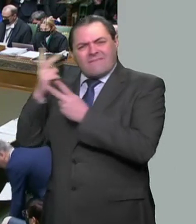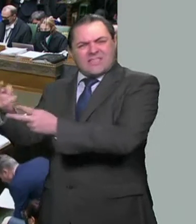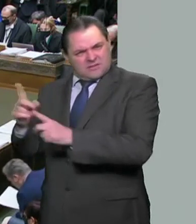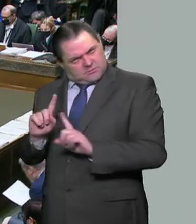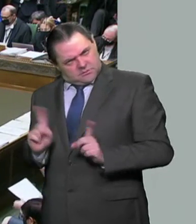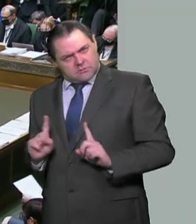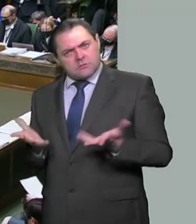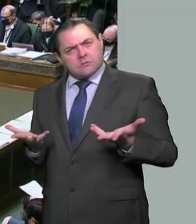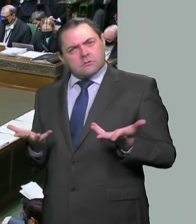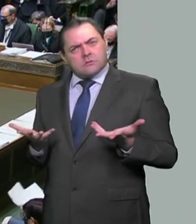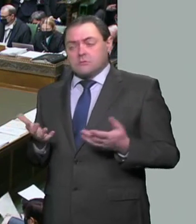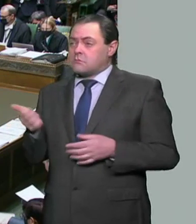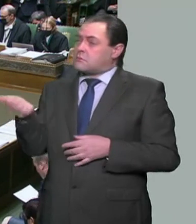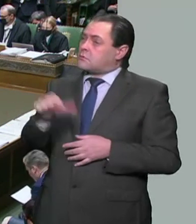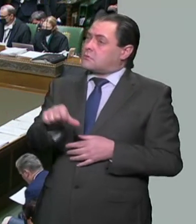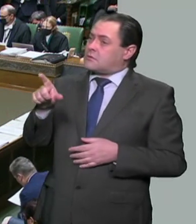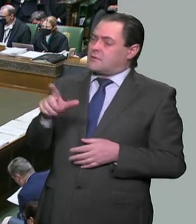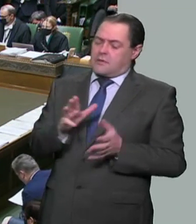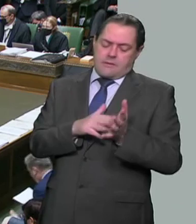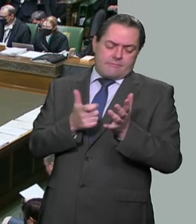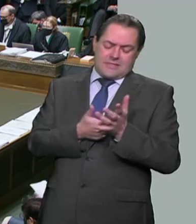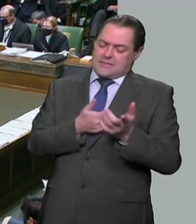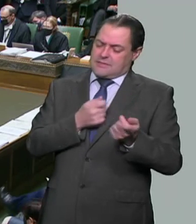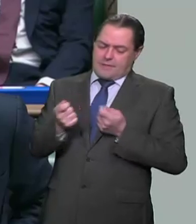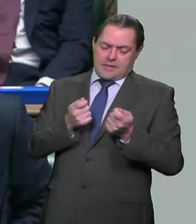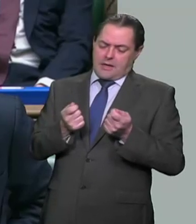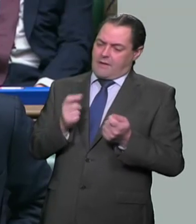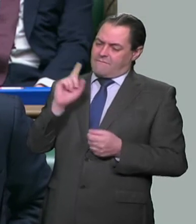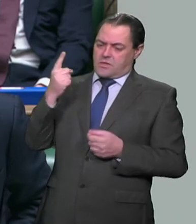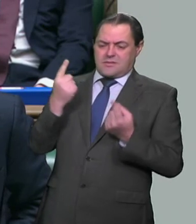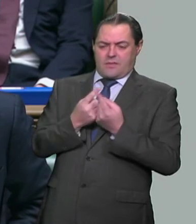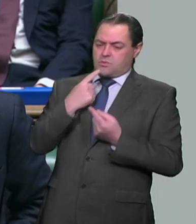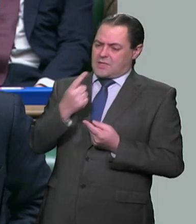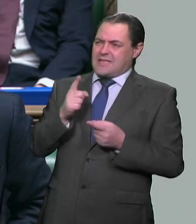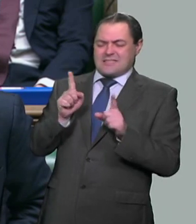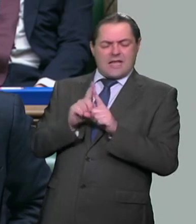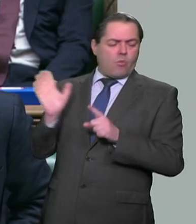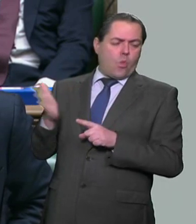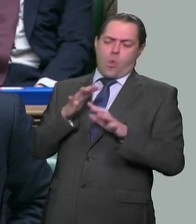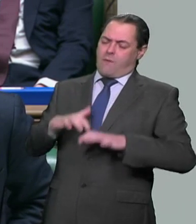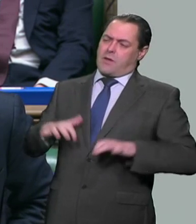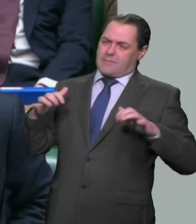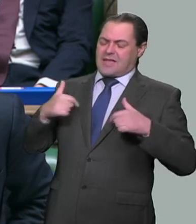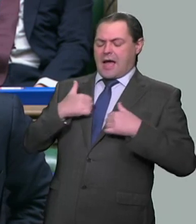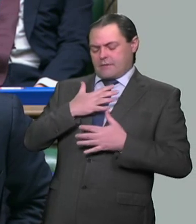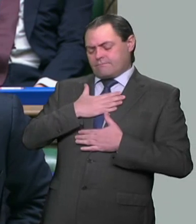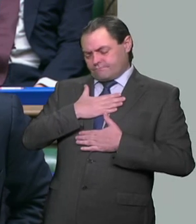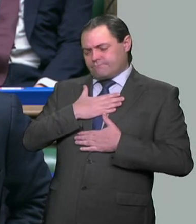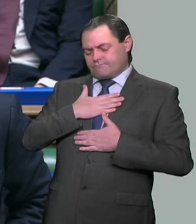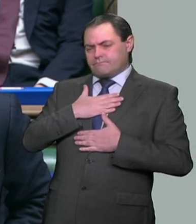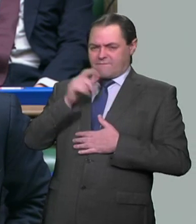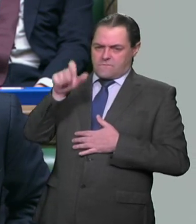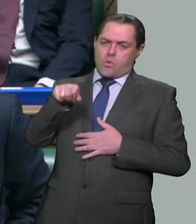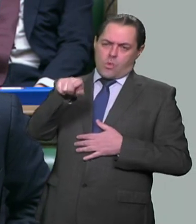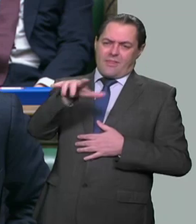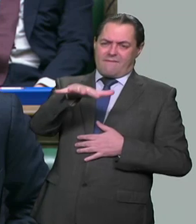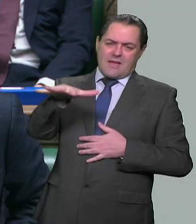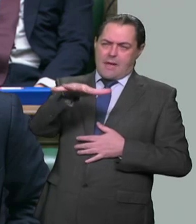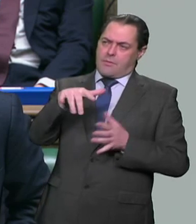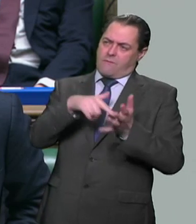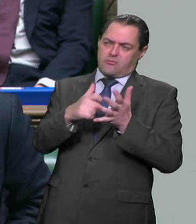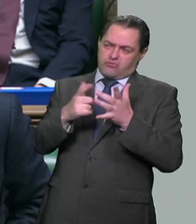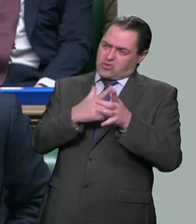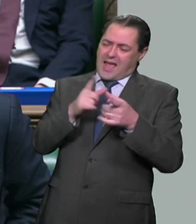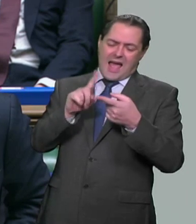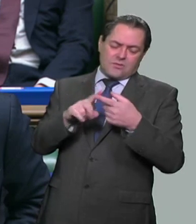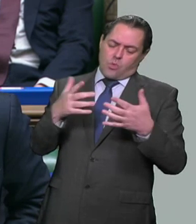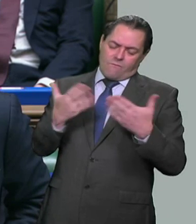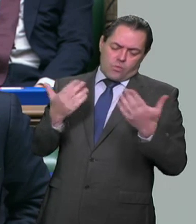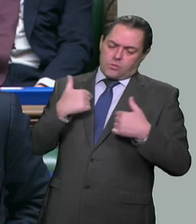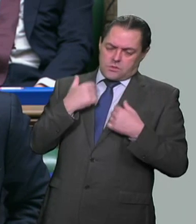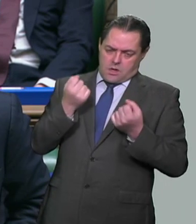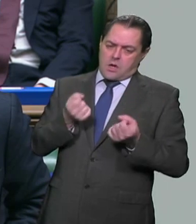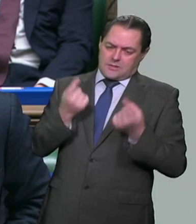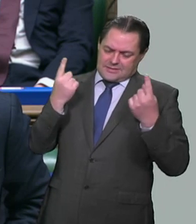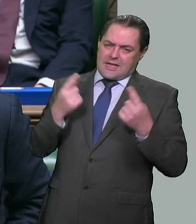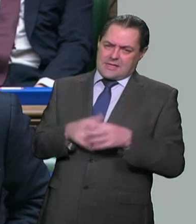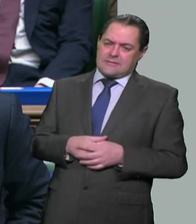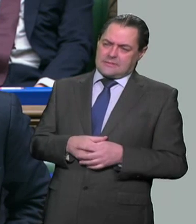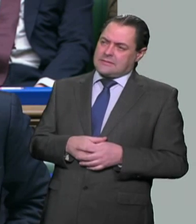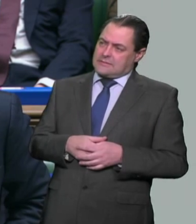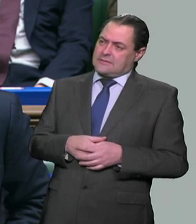The first thing to say is that, in common with everybody in this House, I extend my sympathies to Trisha and her family.